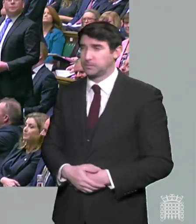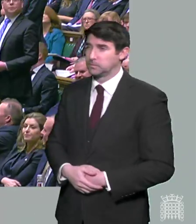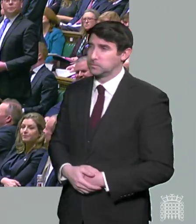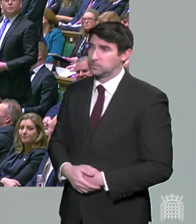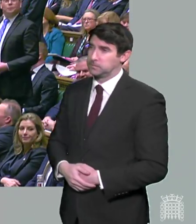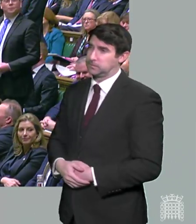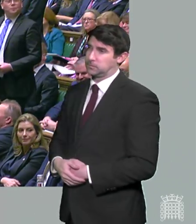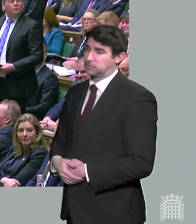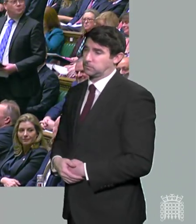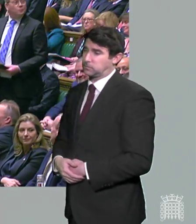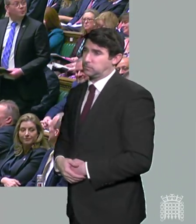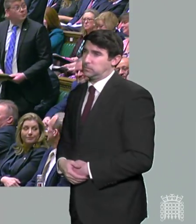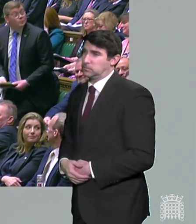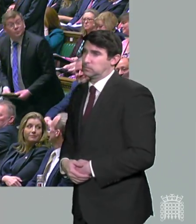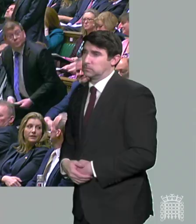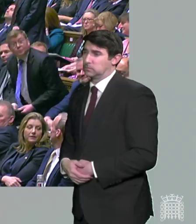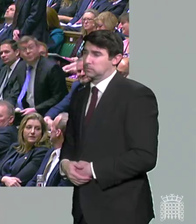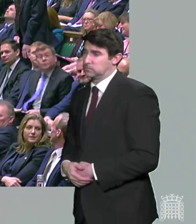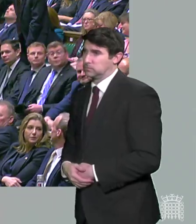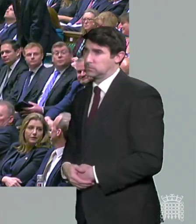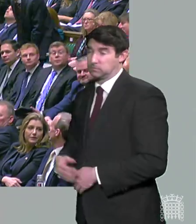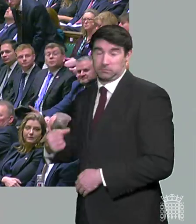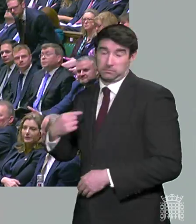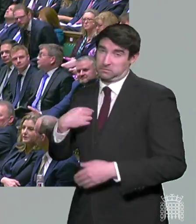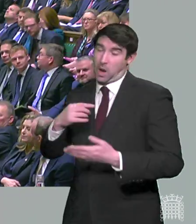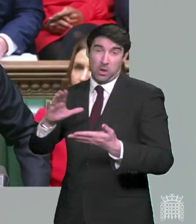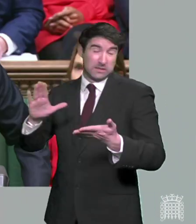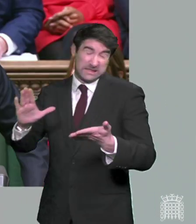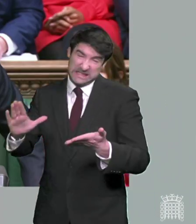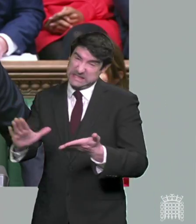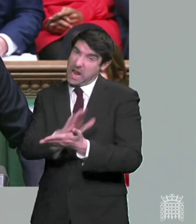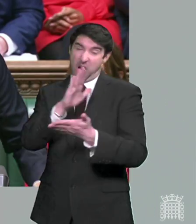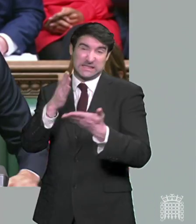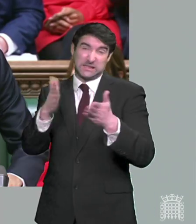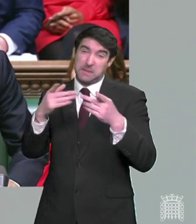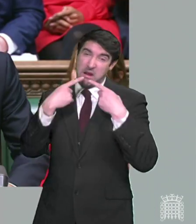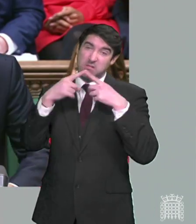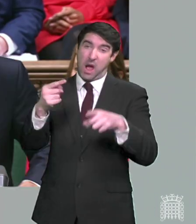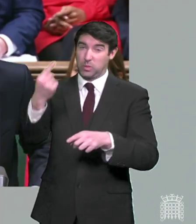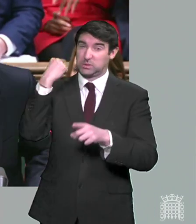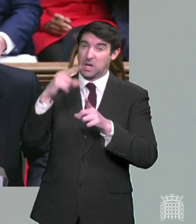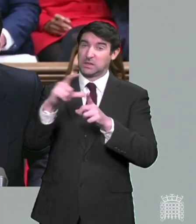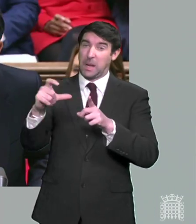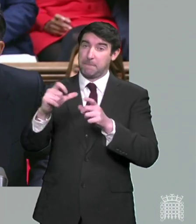I was delighted to announce this landmark international partnership with Japan and Italy in December.